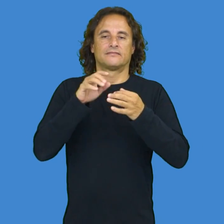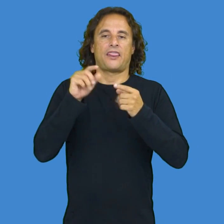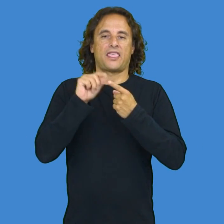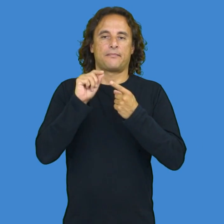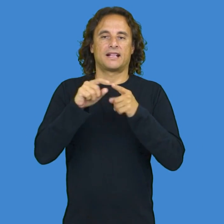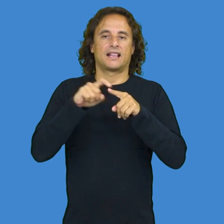diabetes